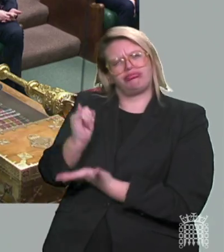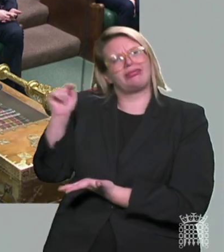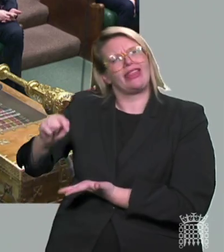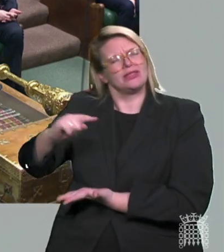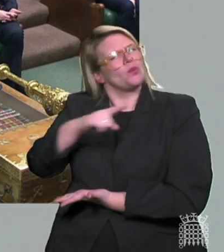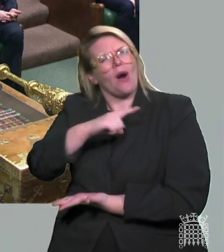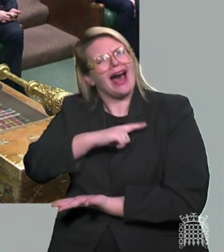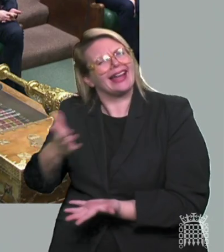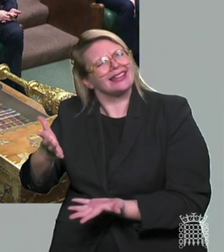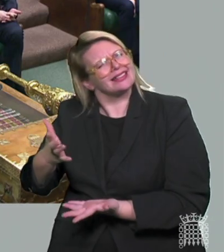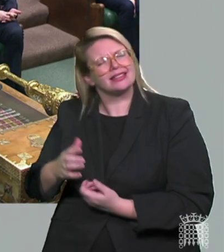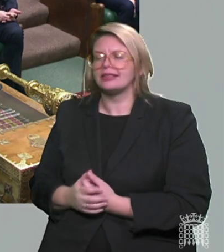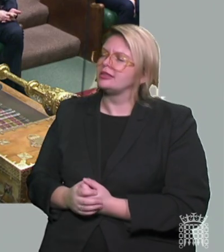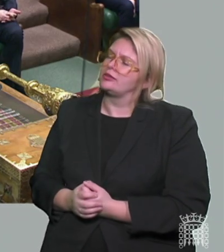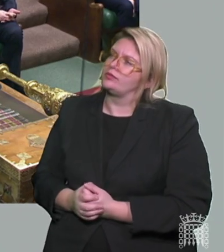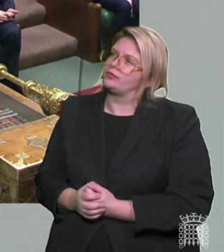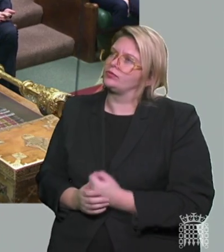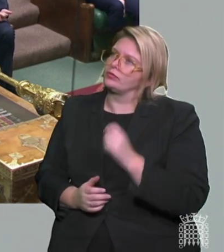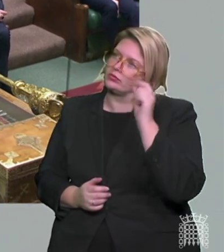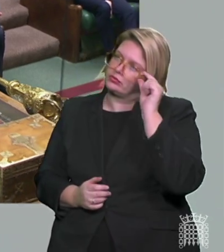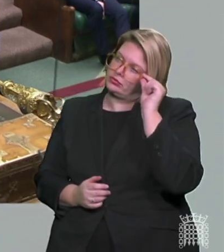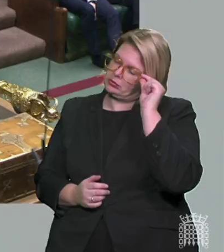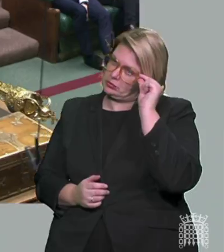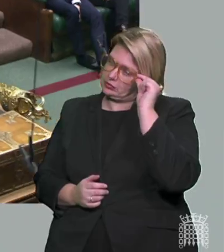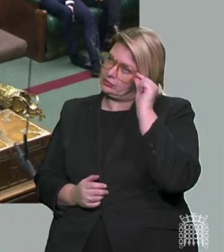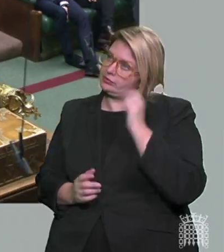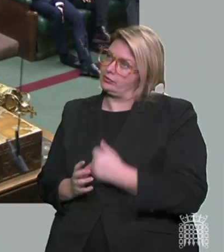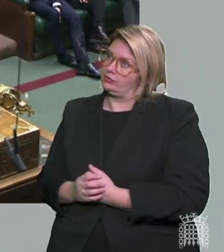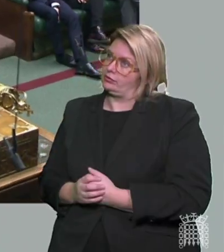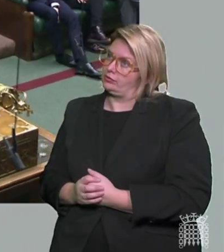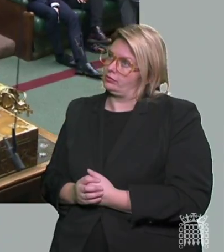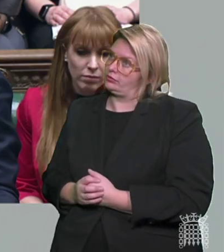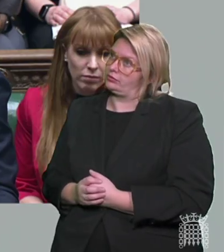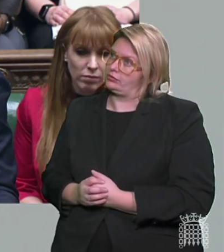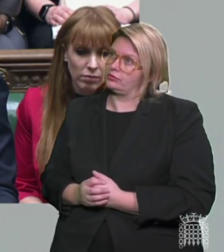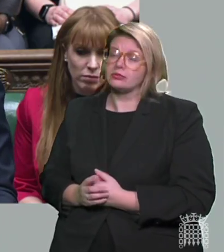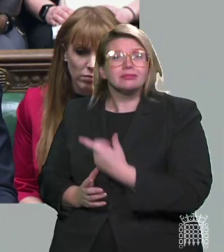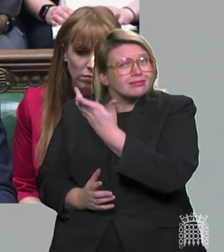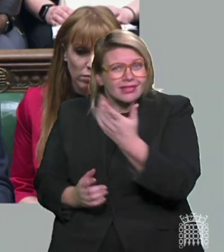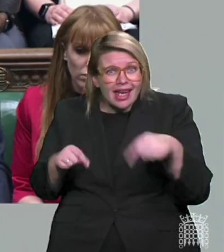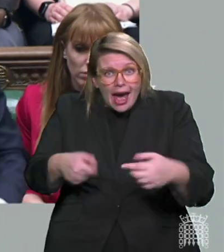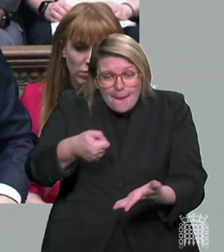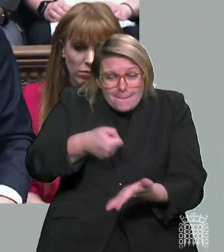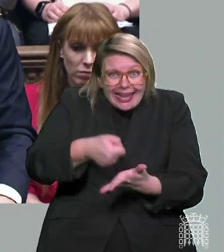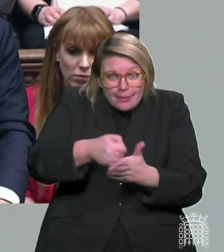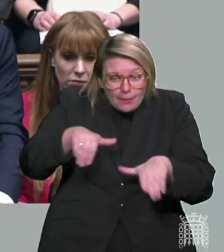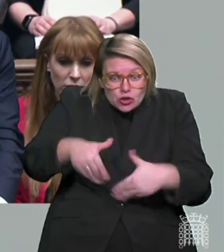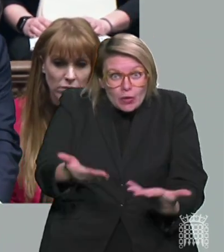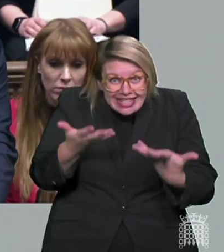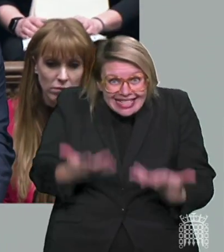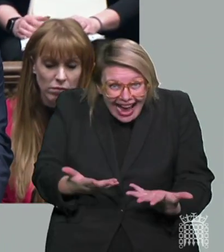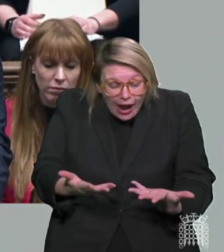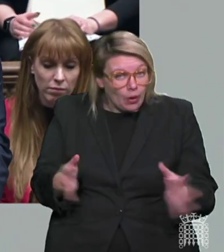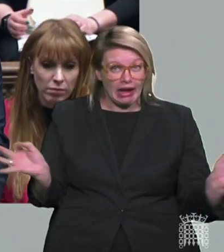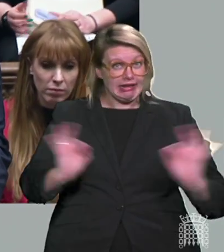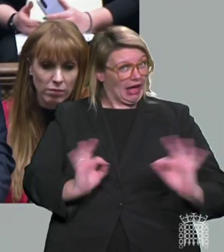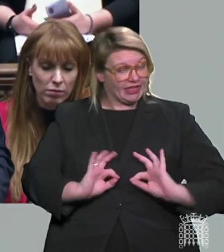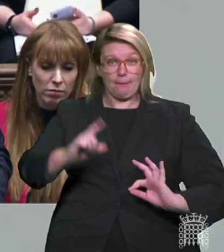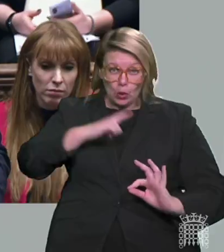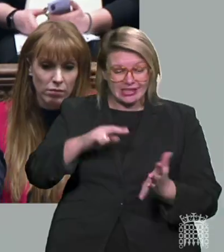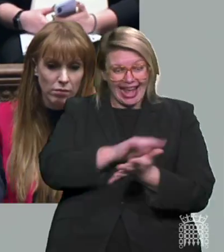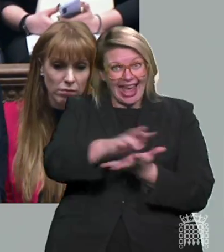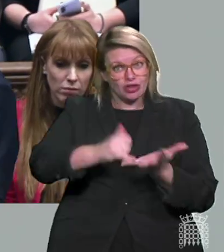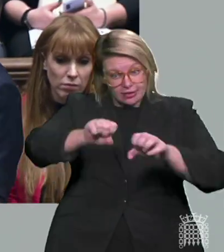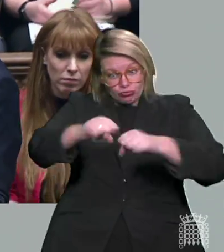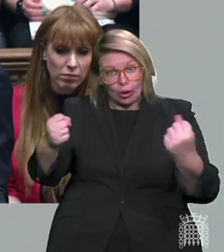There is not a minimum level of service any day, because the Government have broken the NHS.